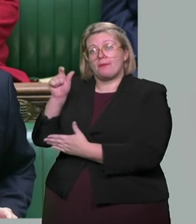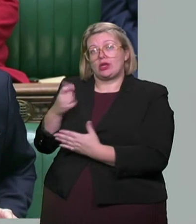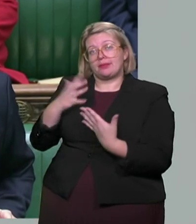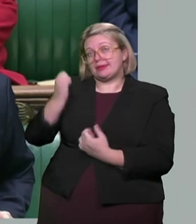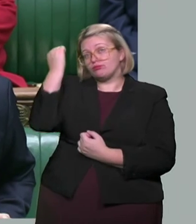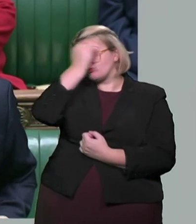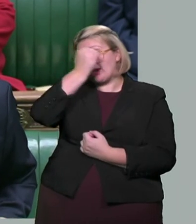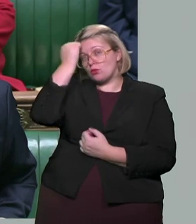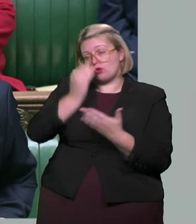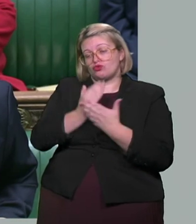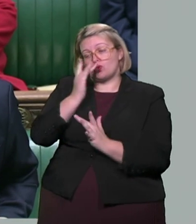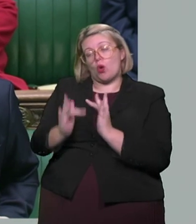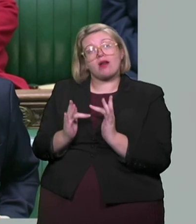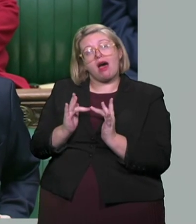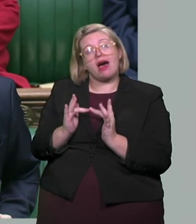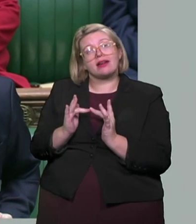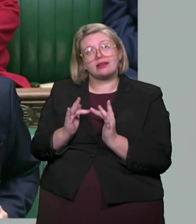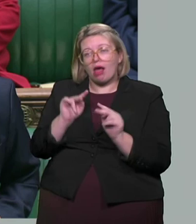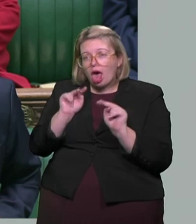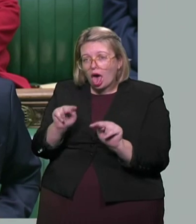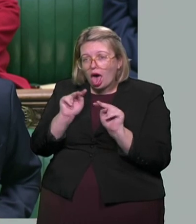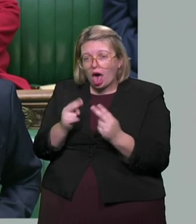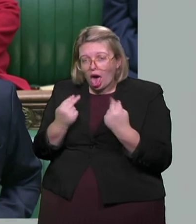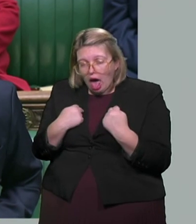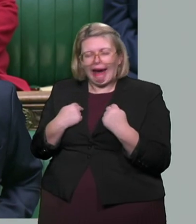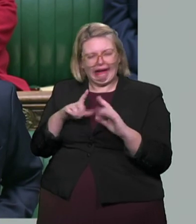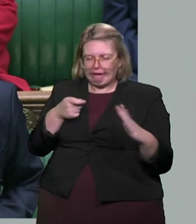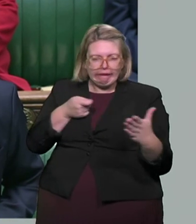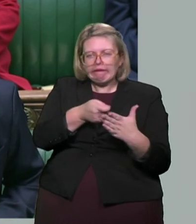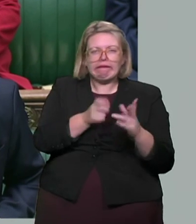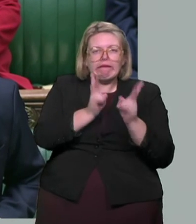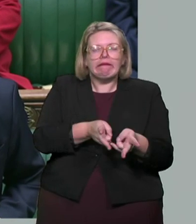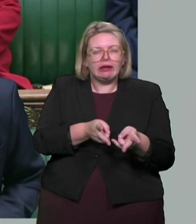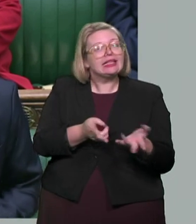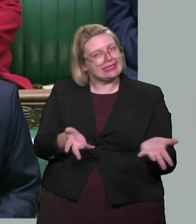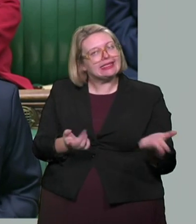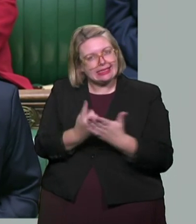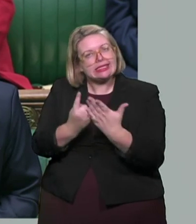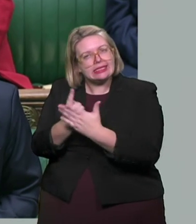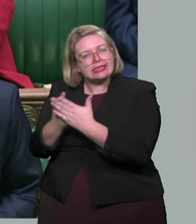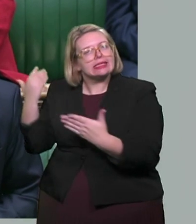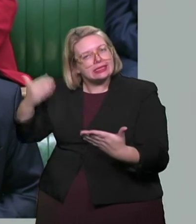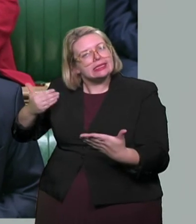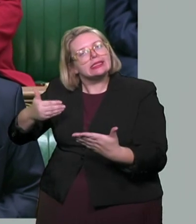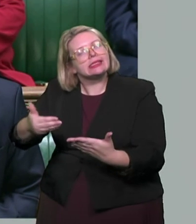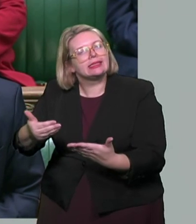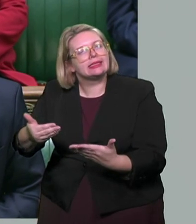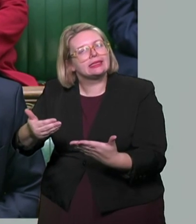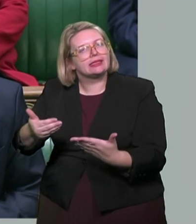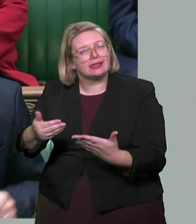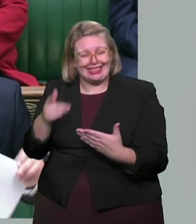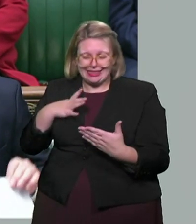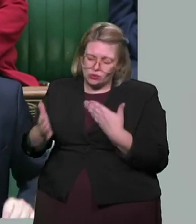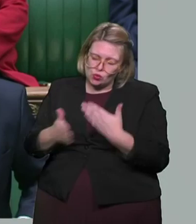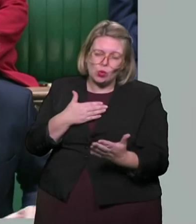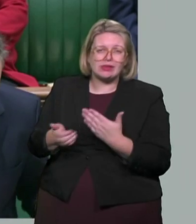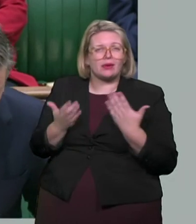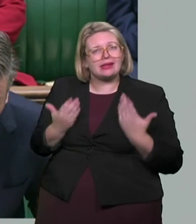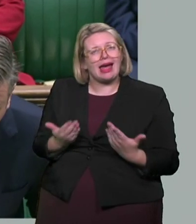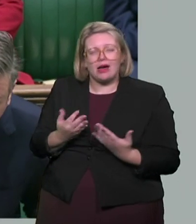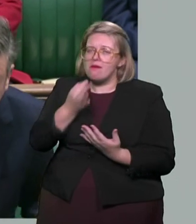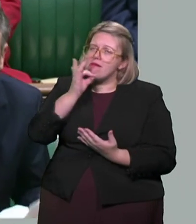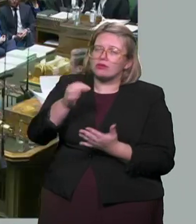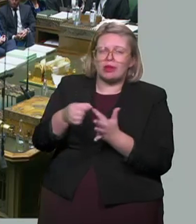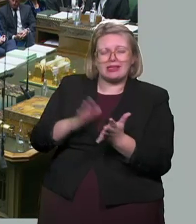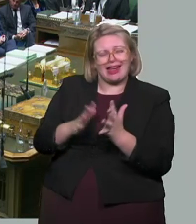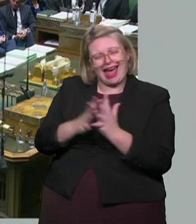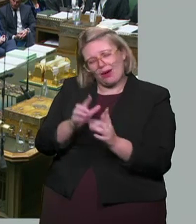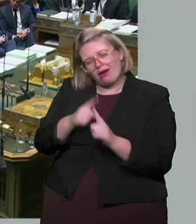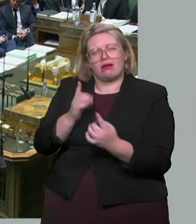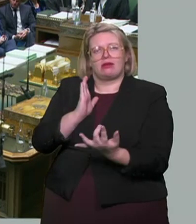We all, across this House, want to stop this, but at the moment things are getting worse not better, so what urgent plans does the Prime Minister have to fix these glaring problems?